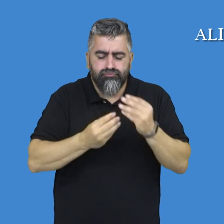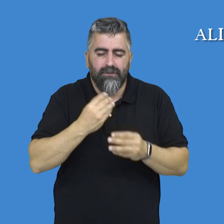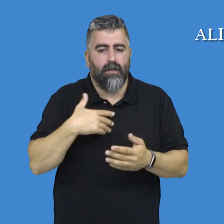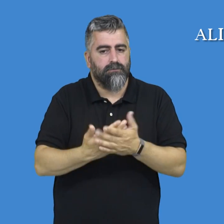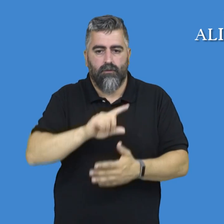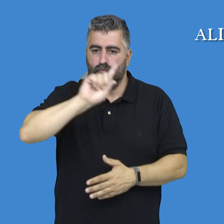hasta